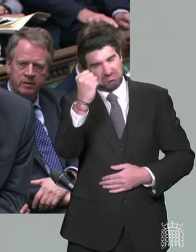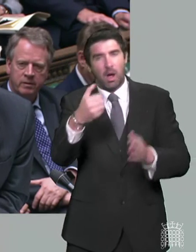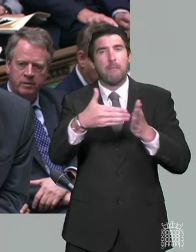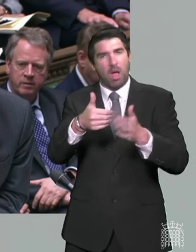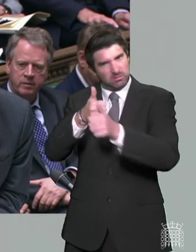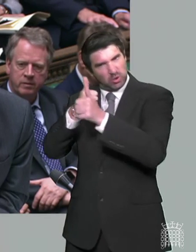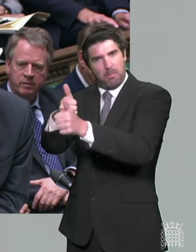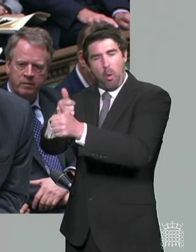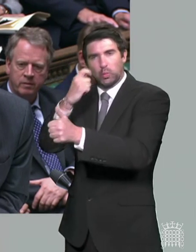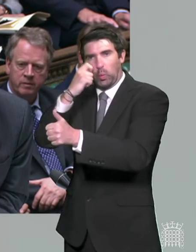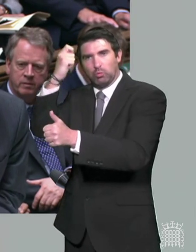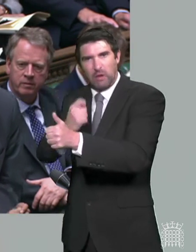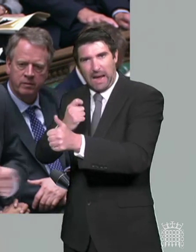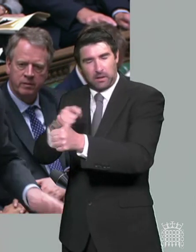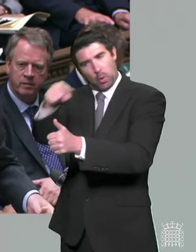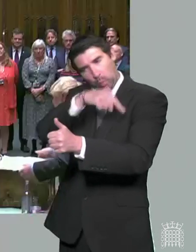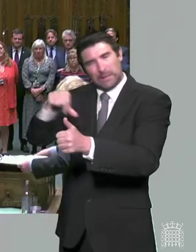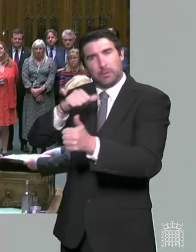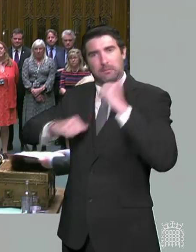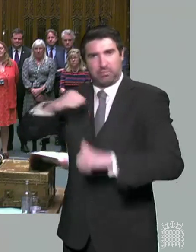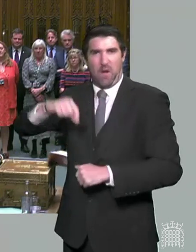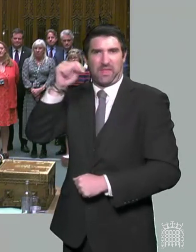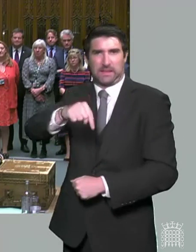Those are some of the things the country is also talking about.